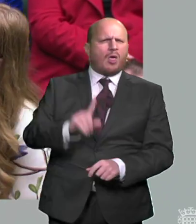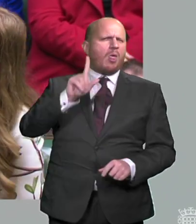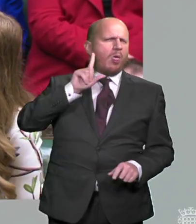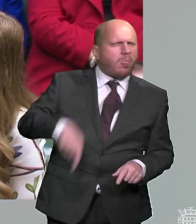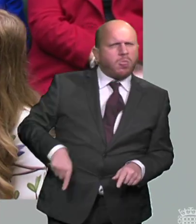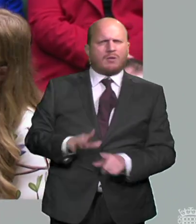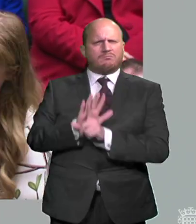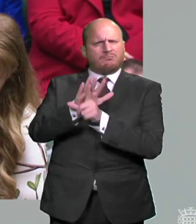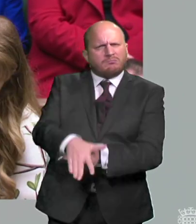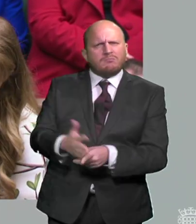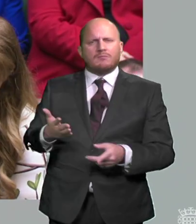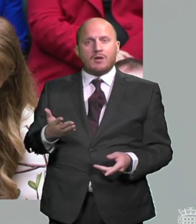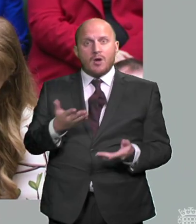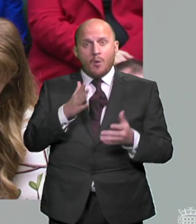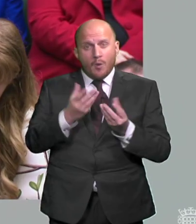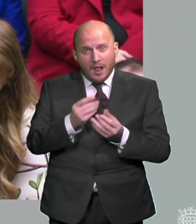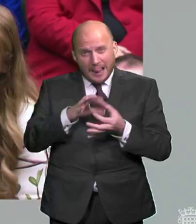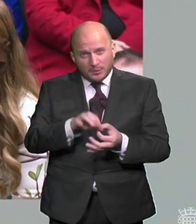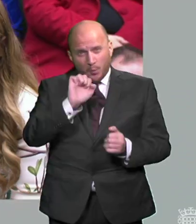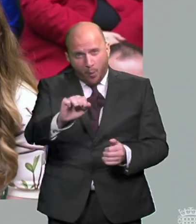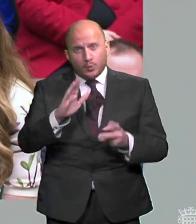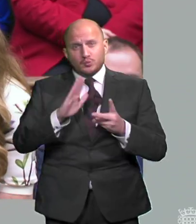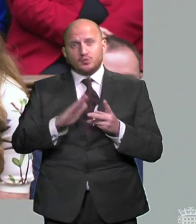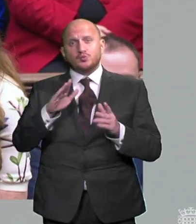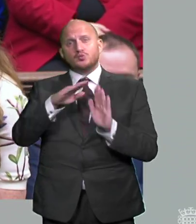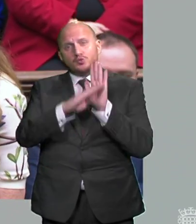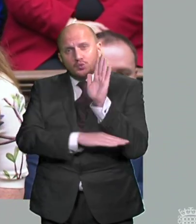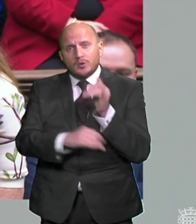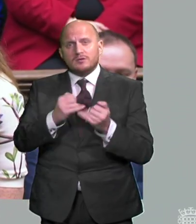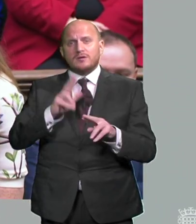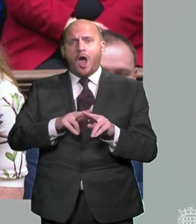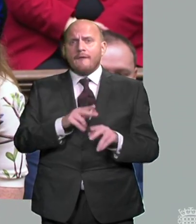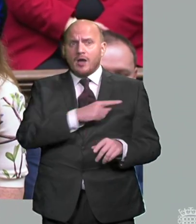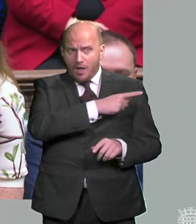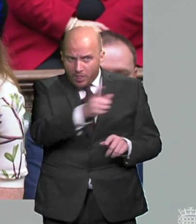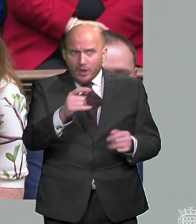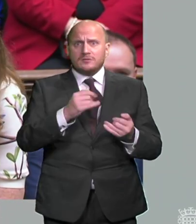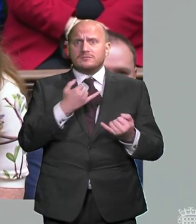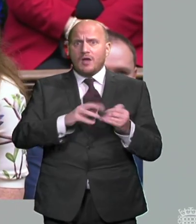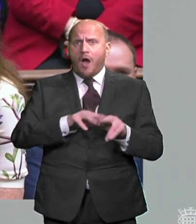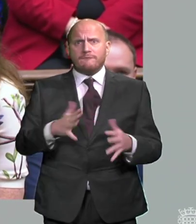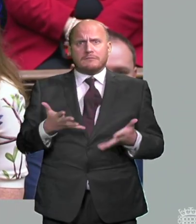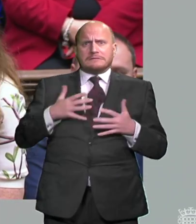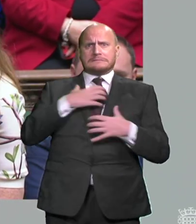staff too scared to even enter his office.